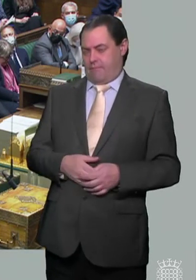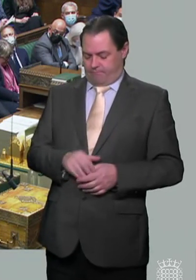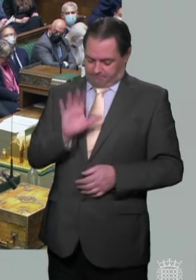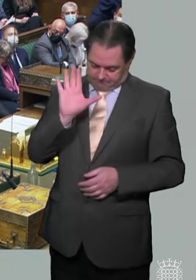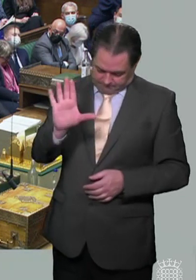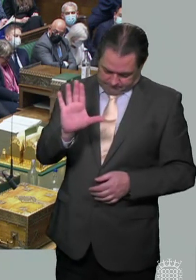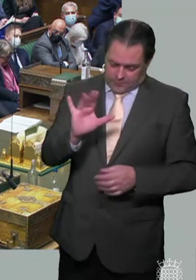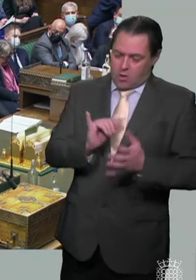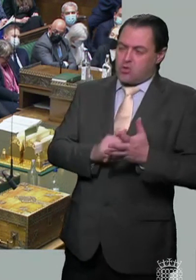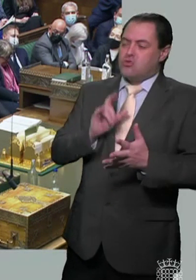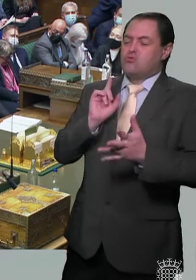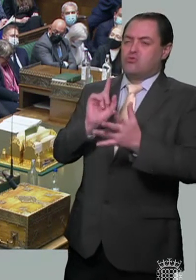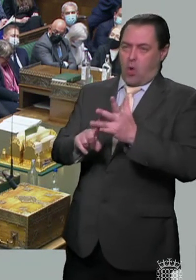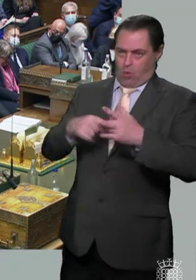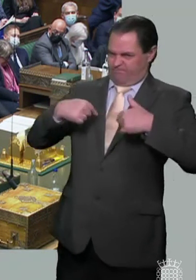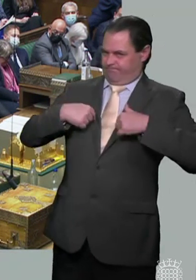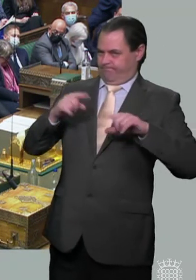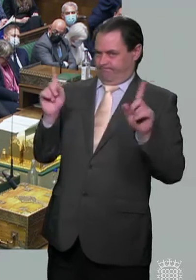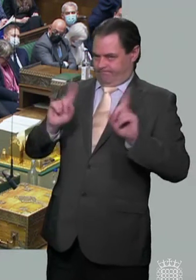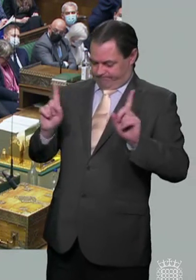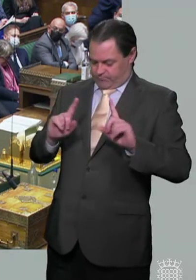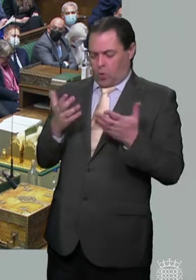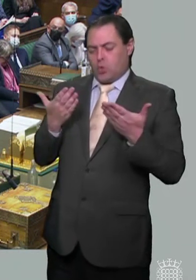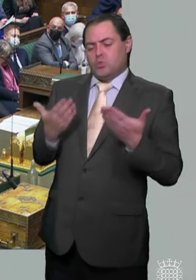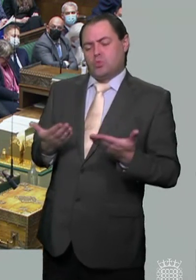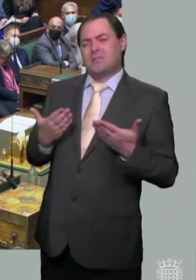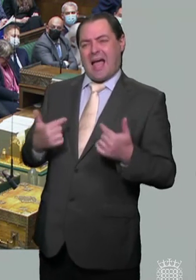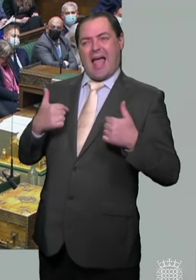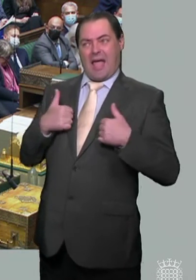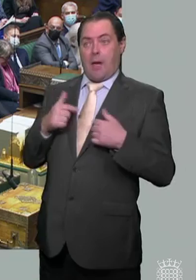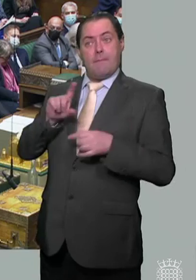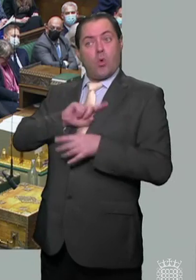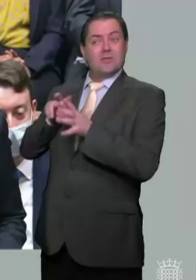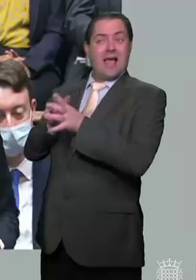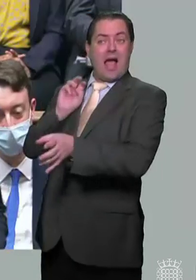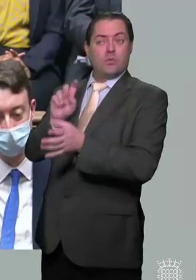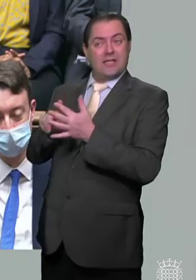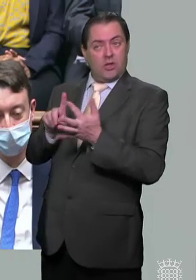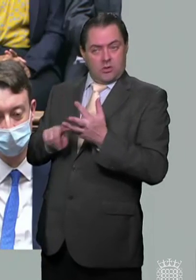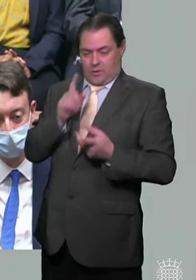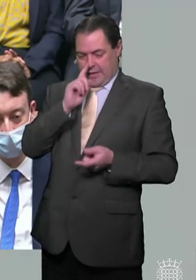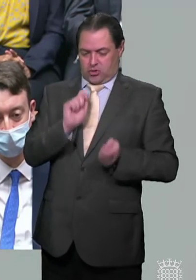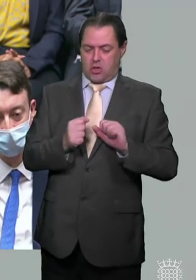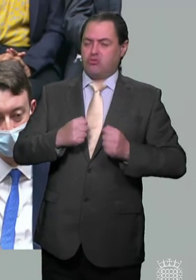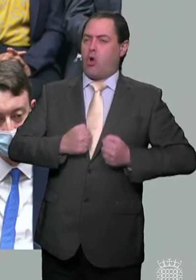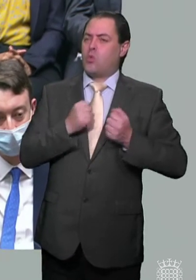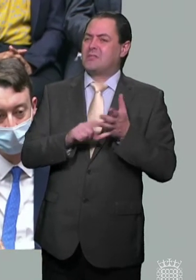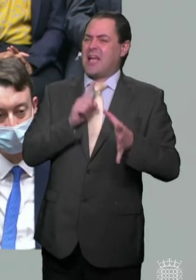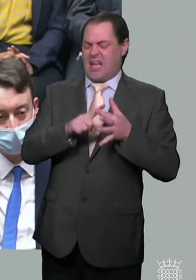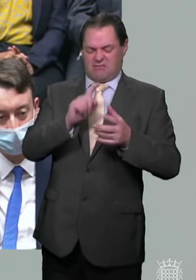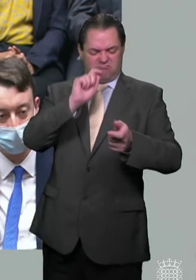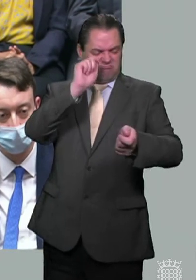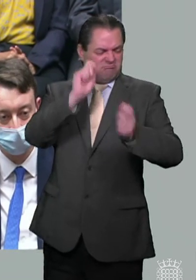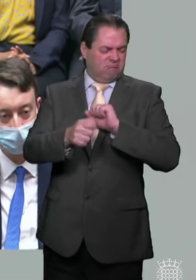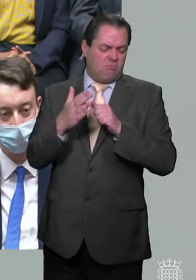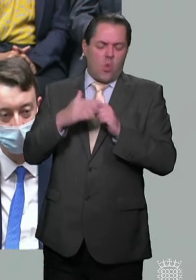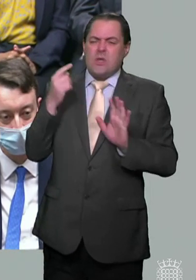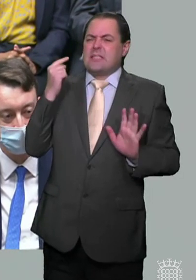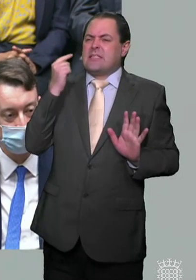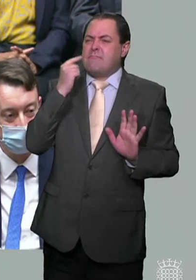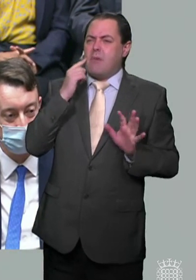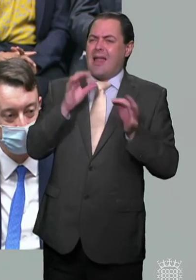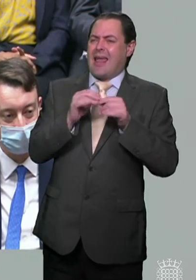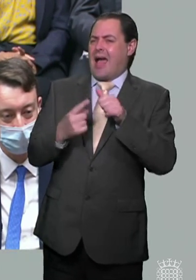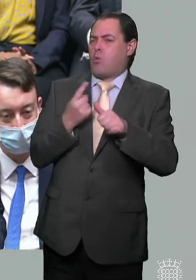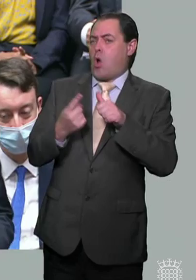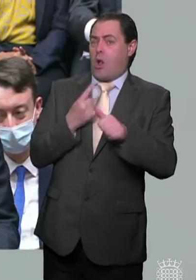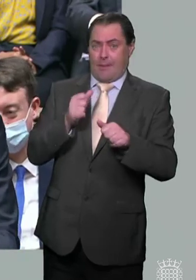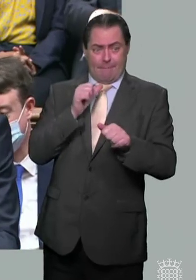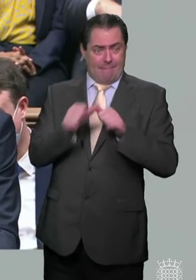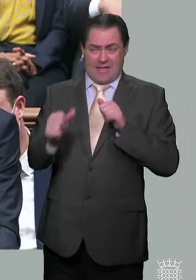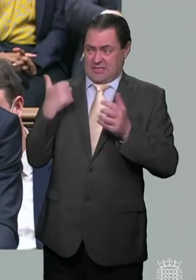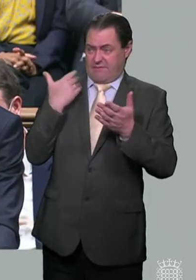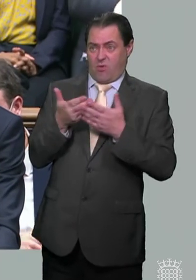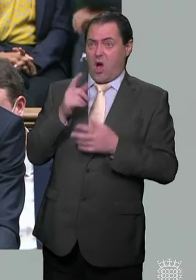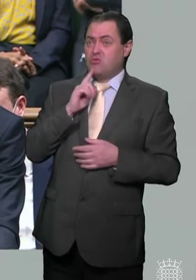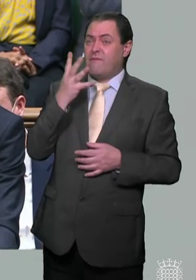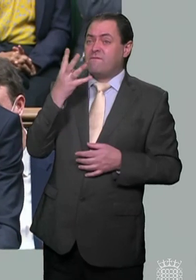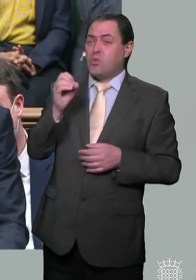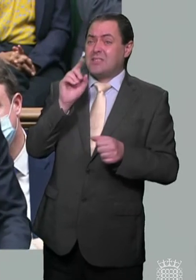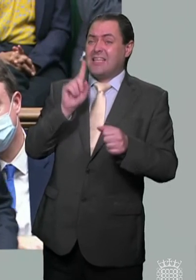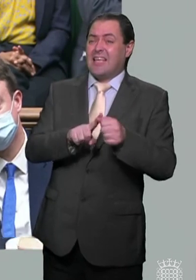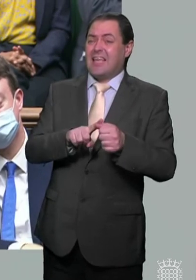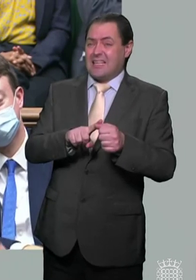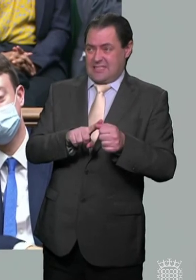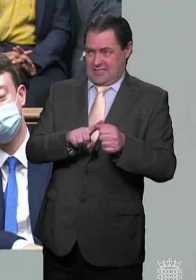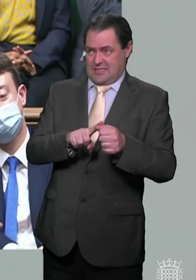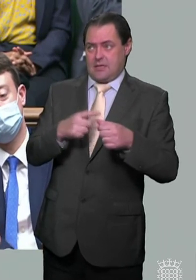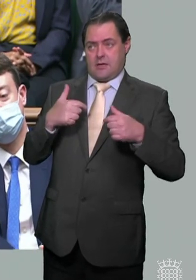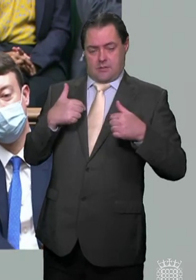So today, we are taking advantage of leaving the EU to announce the most radical simplification of alcohol duties for over 140 years.